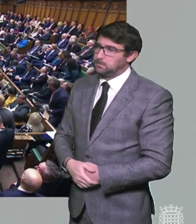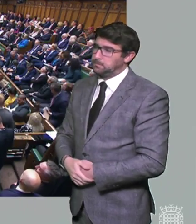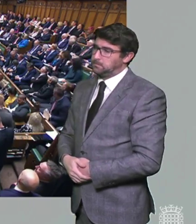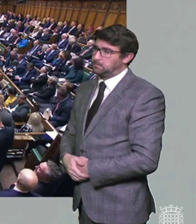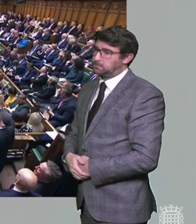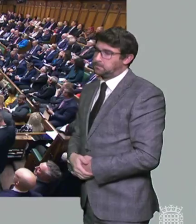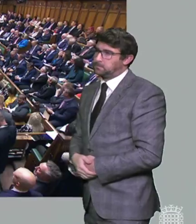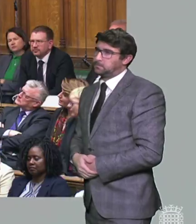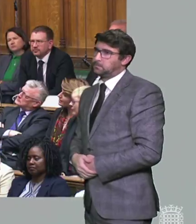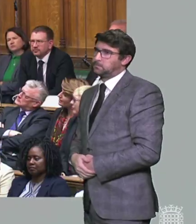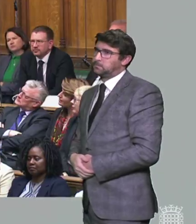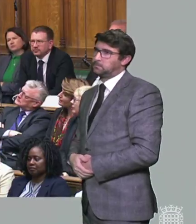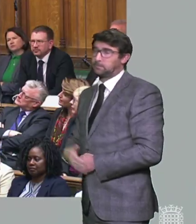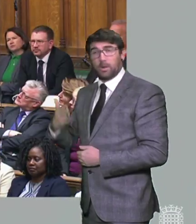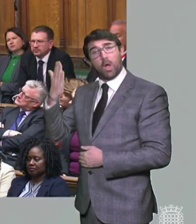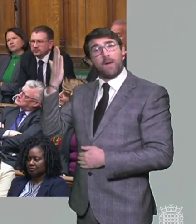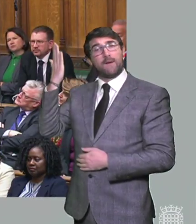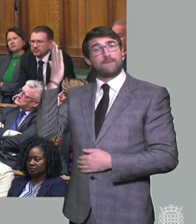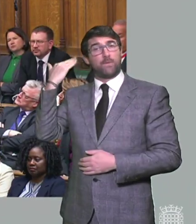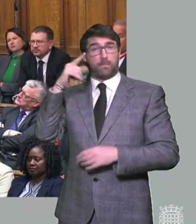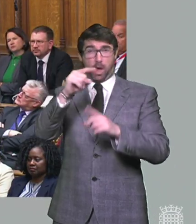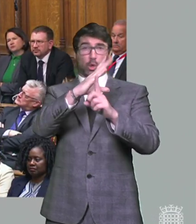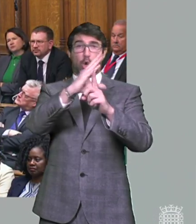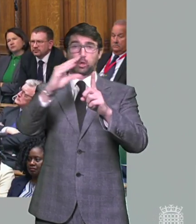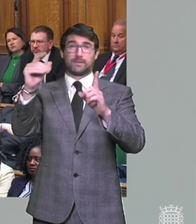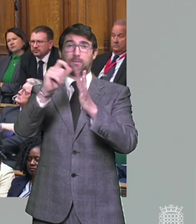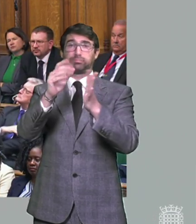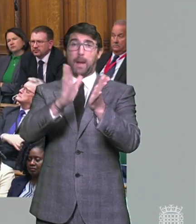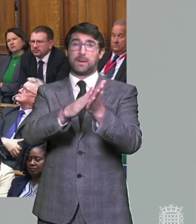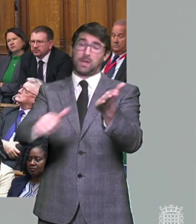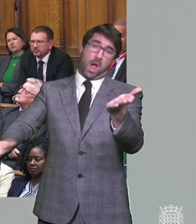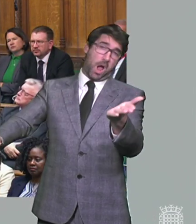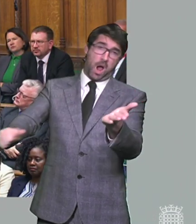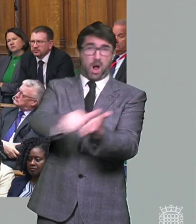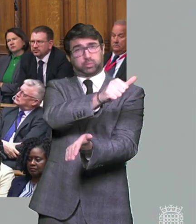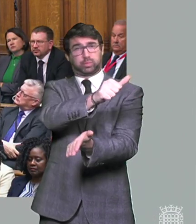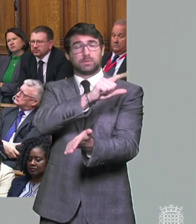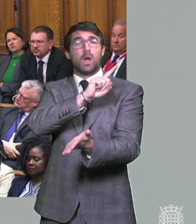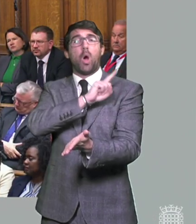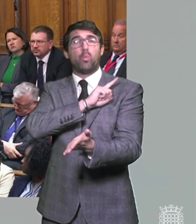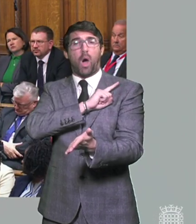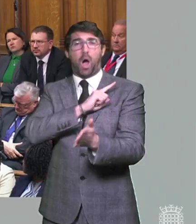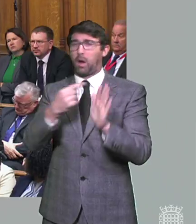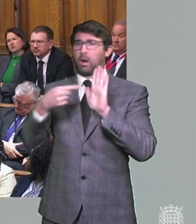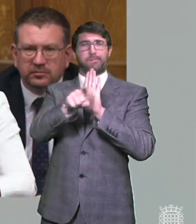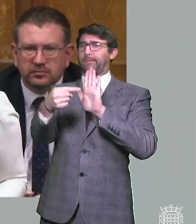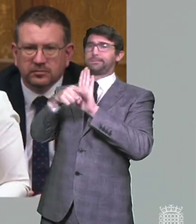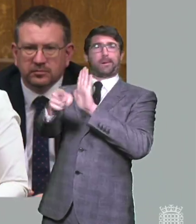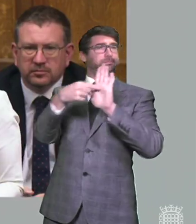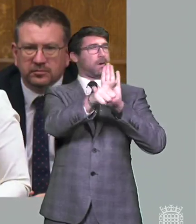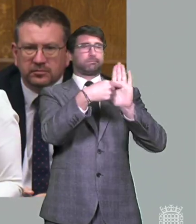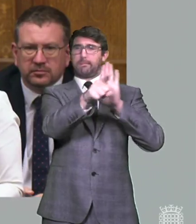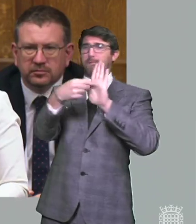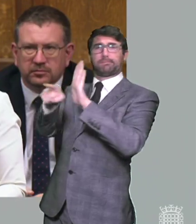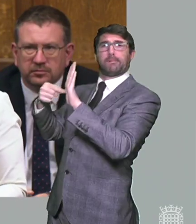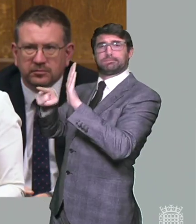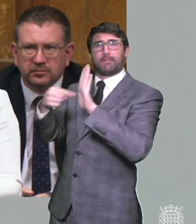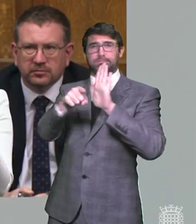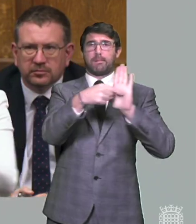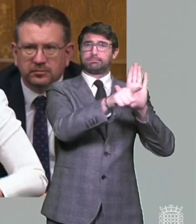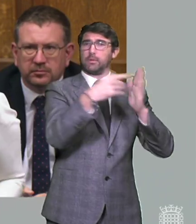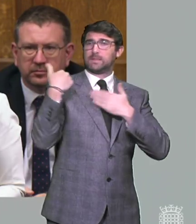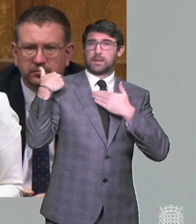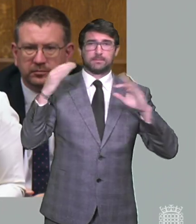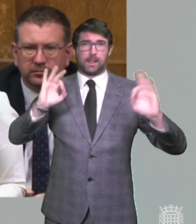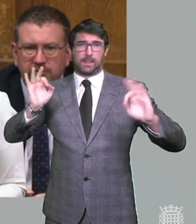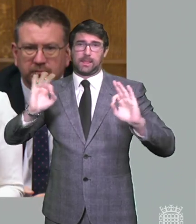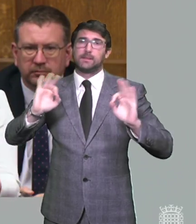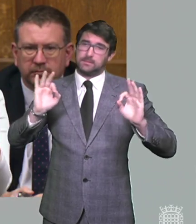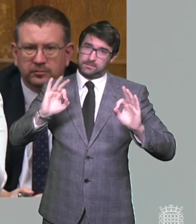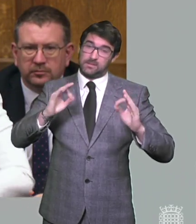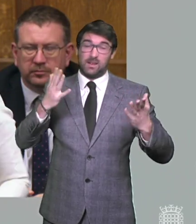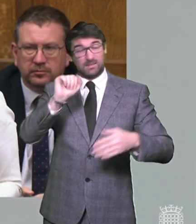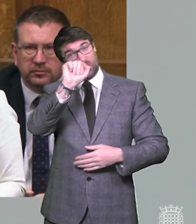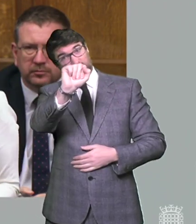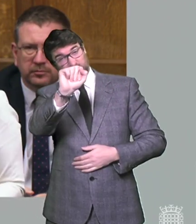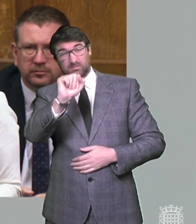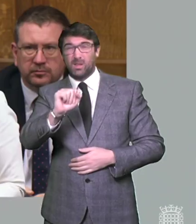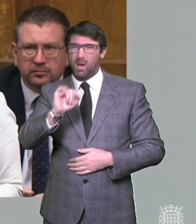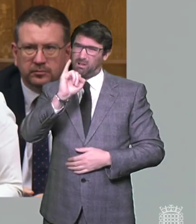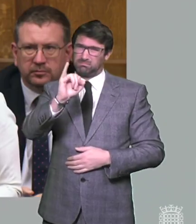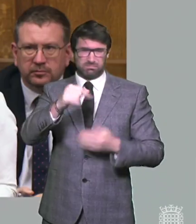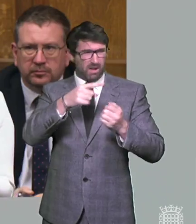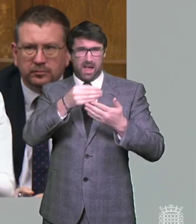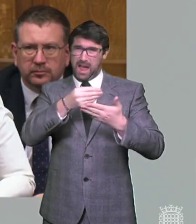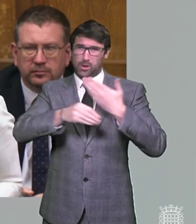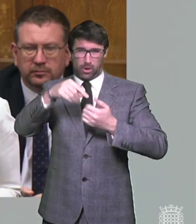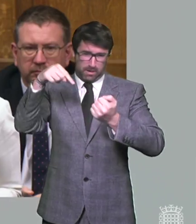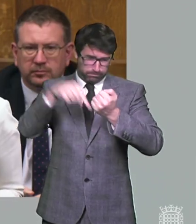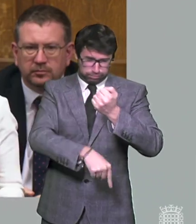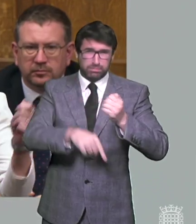The last Tory Prime Minister was forced out after a series of dodgy dealings and failing to take responsibility for any of it, so what is this Prime Minister getting the boot for—her plan that crashed the economy or forcing fracking on communities that do not want it?